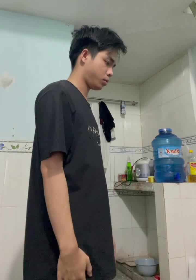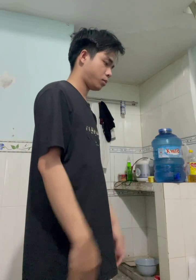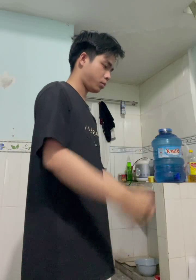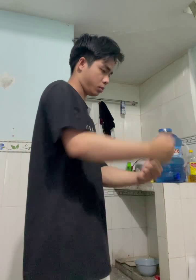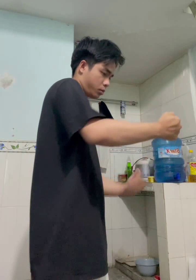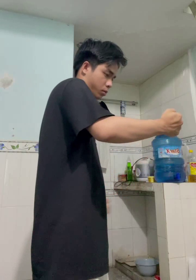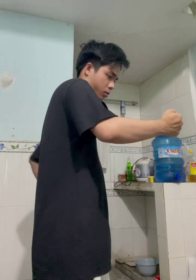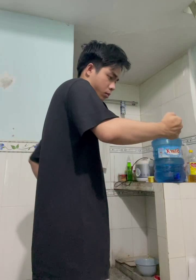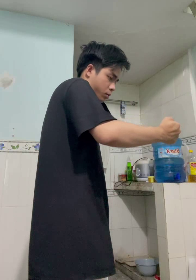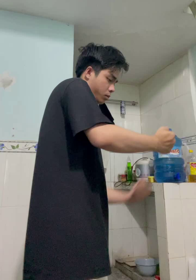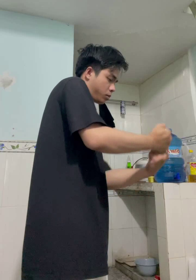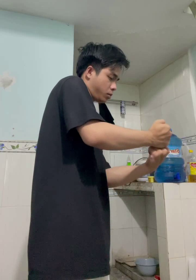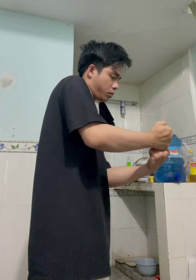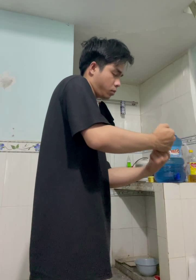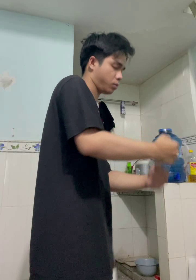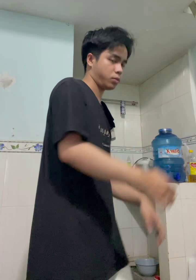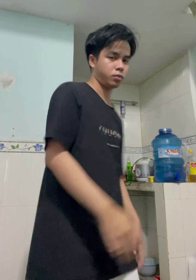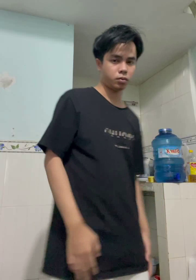ho tro